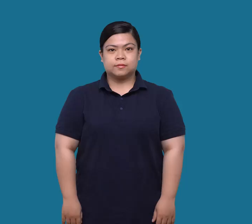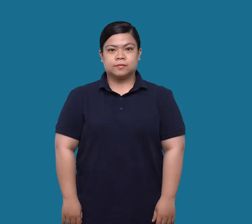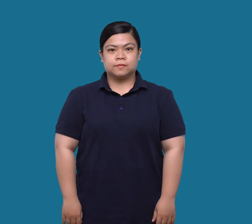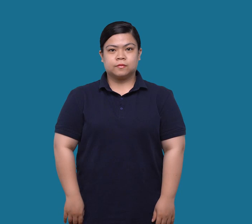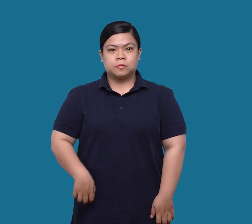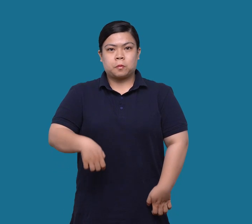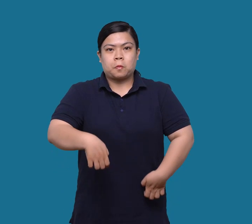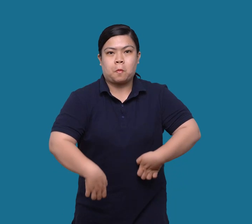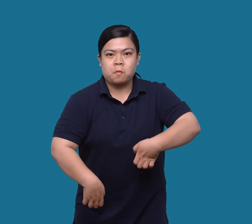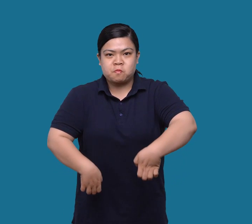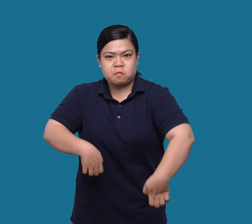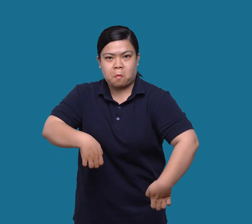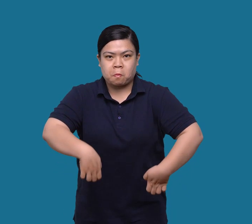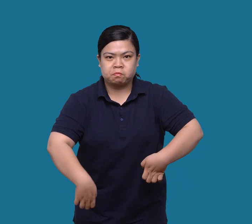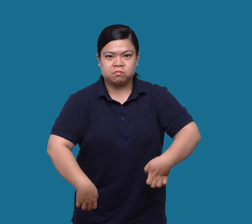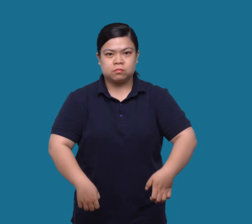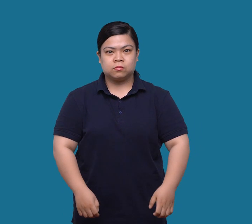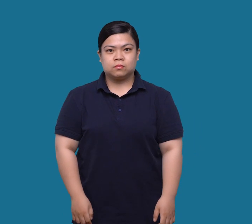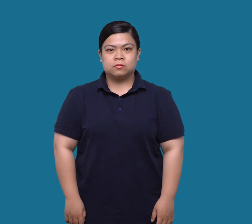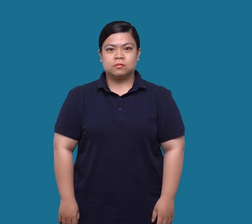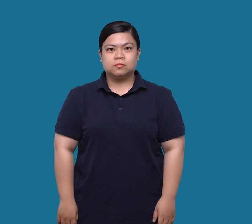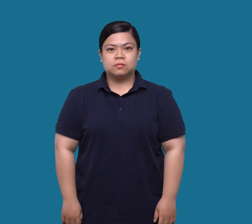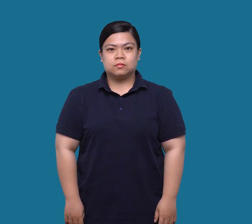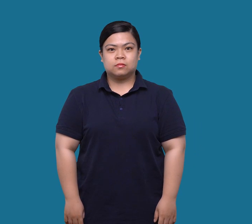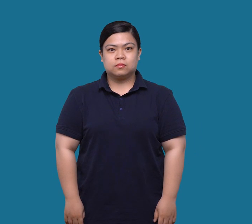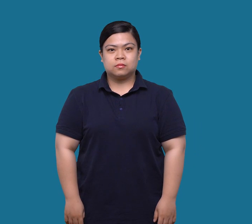con vượn